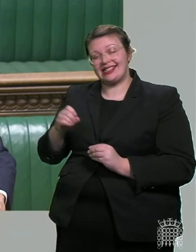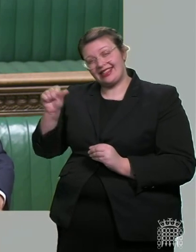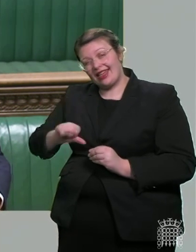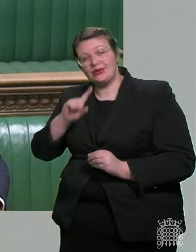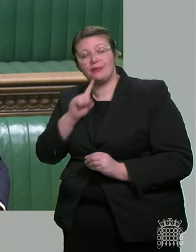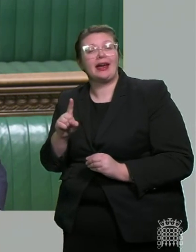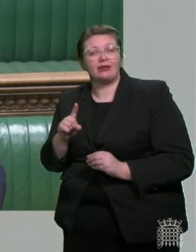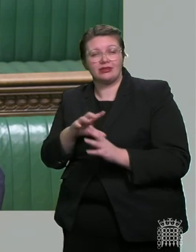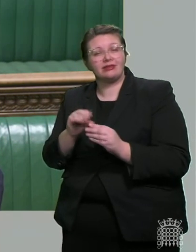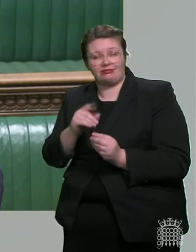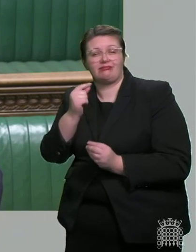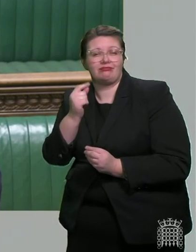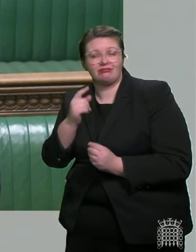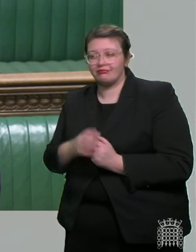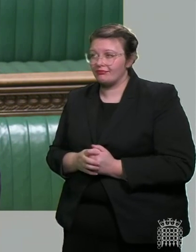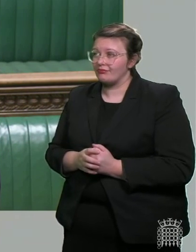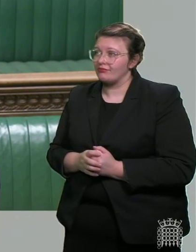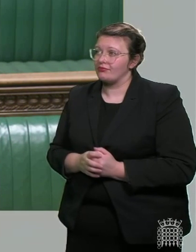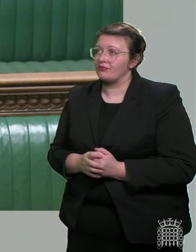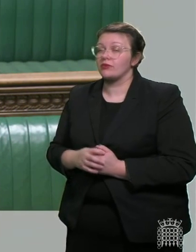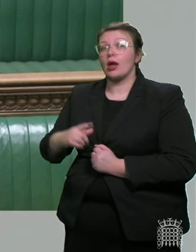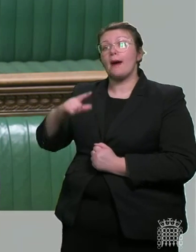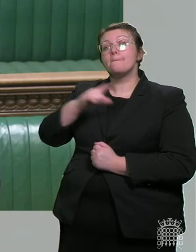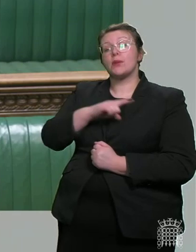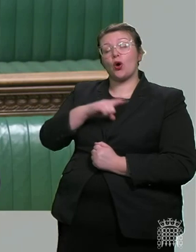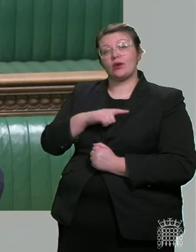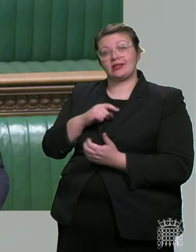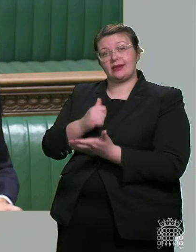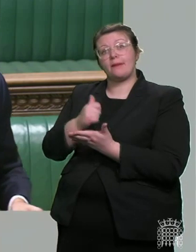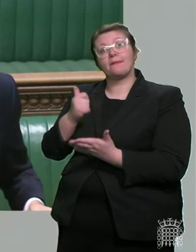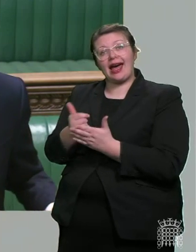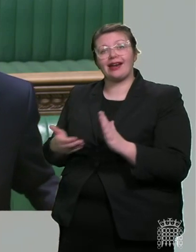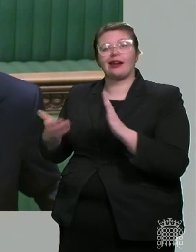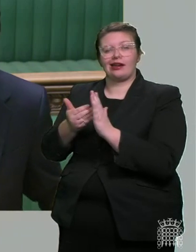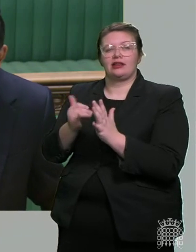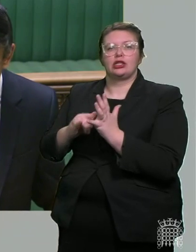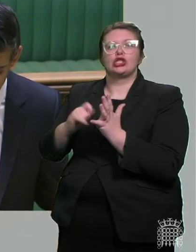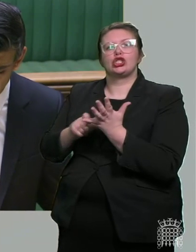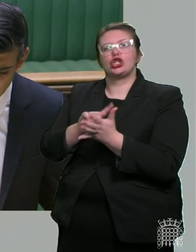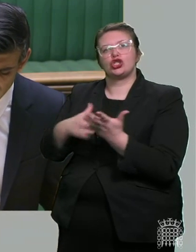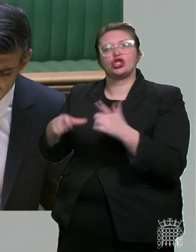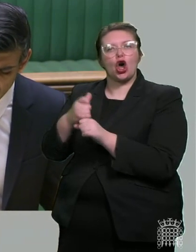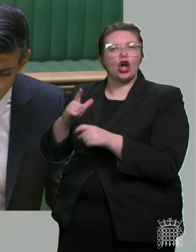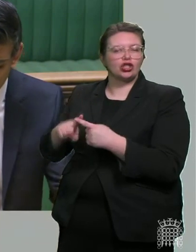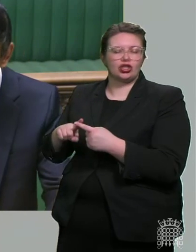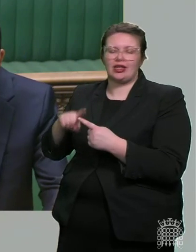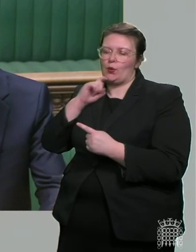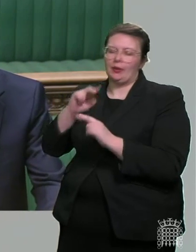And because of the current 8% bank surcharge, the implied overall tax rate for banks would be too high.